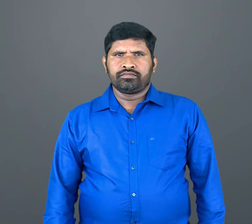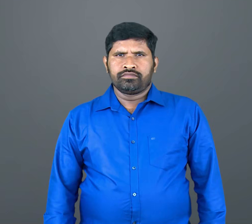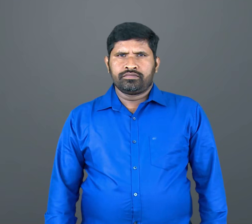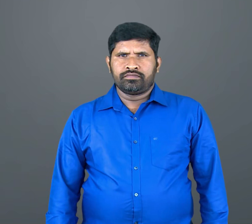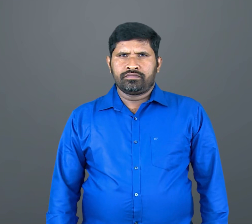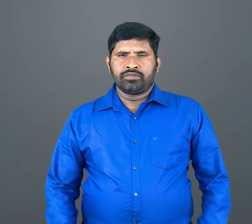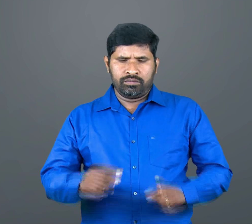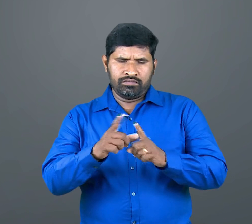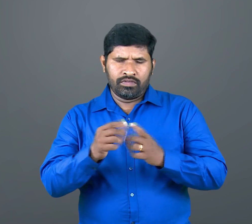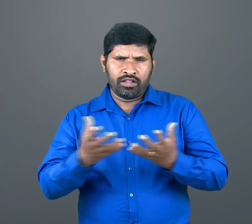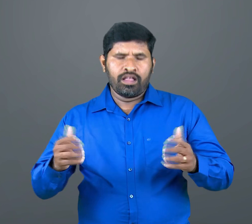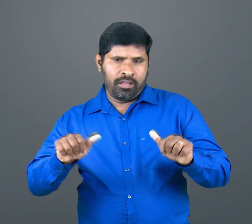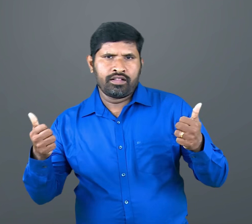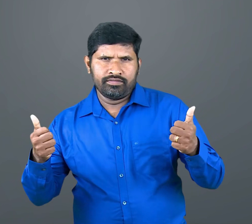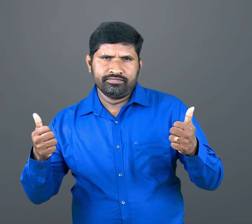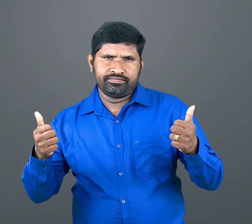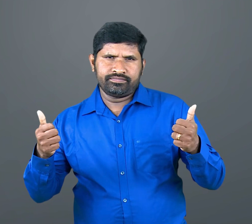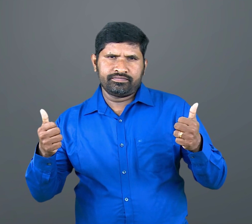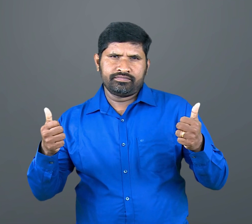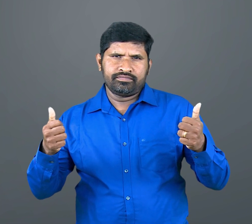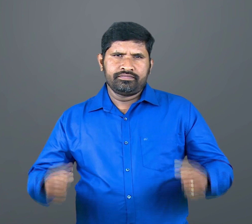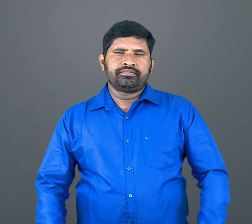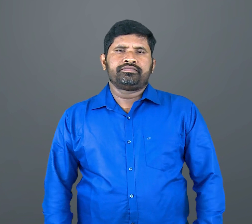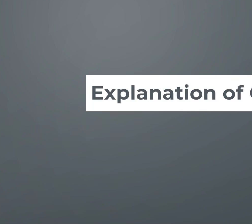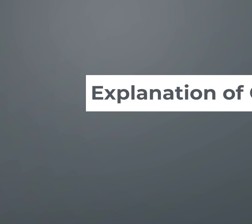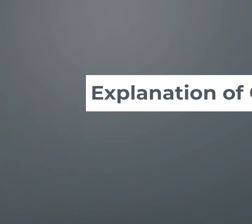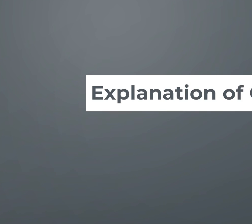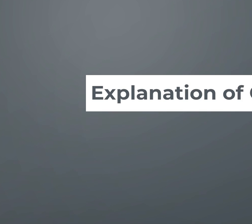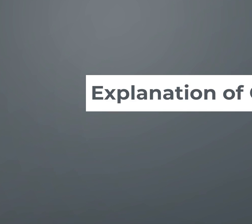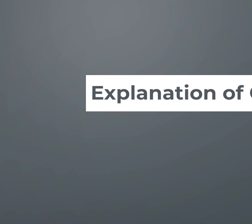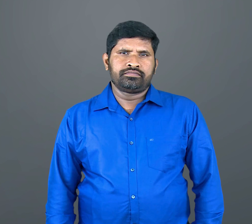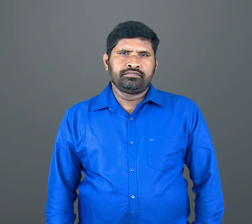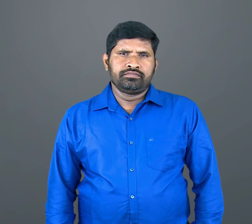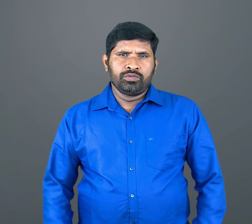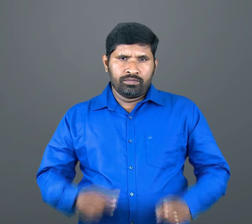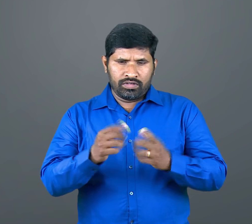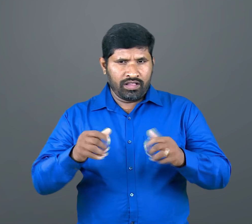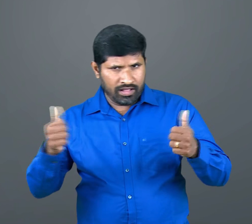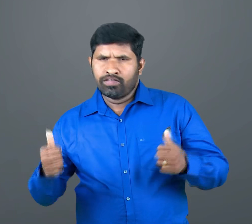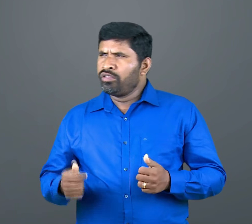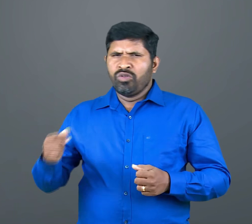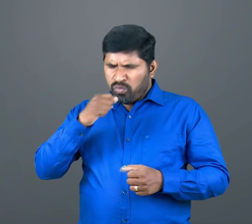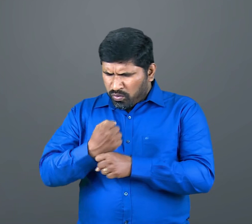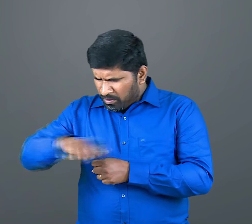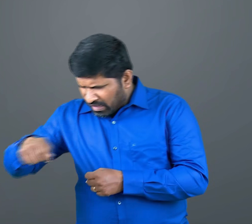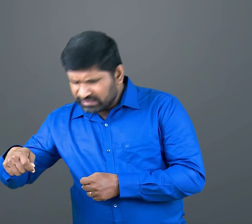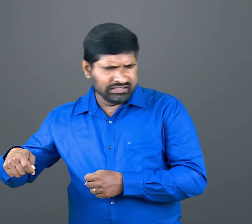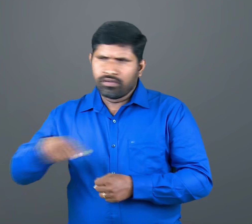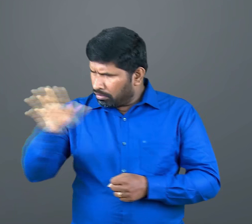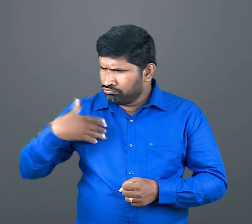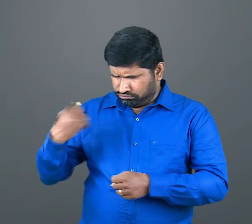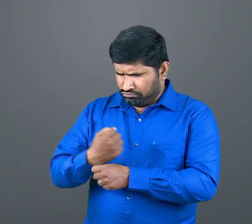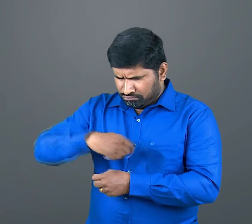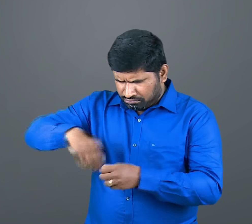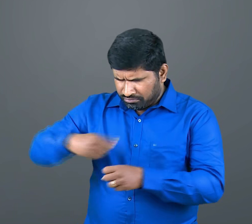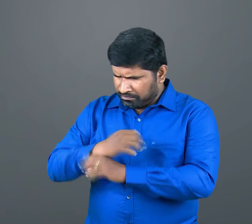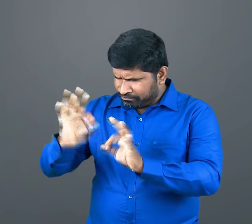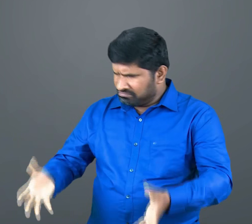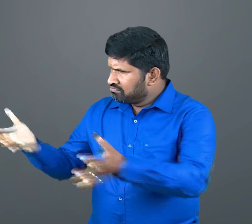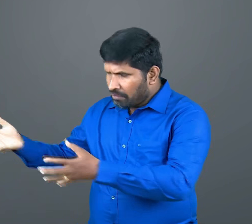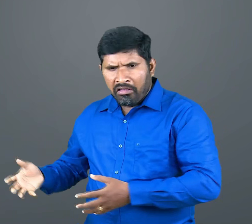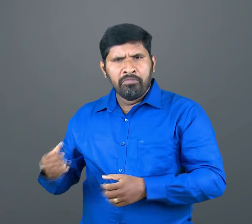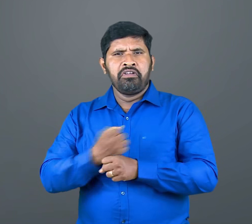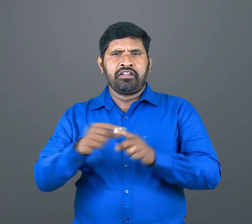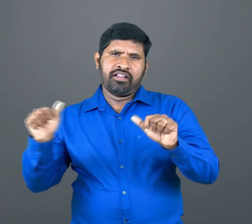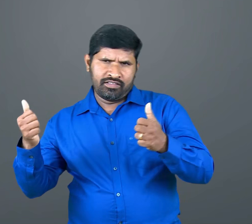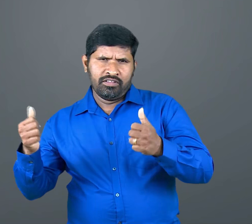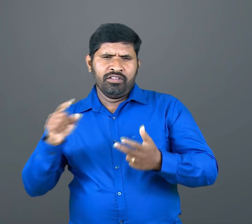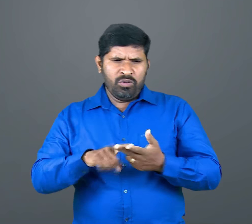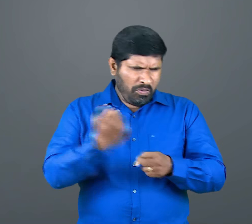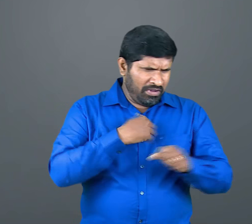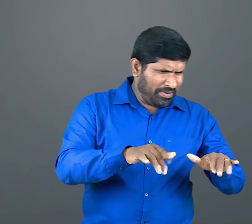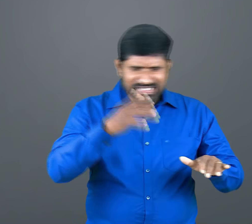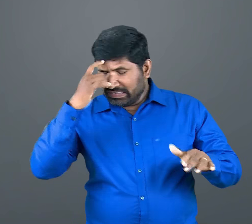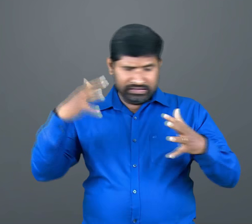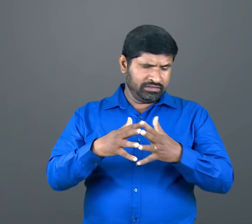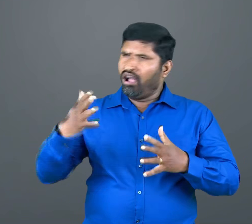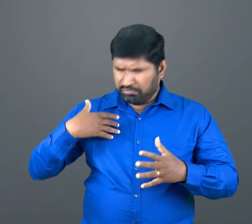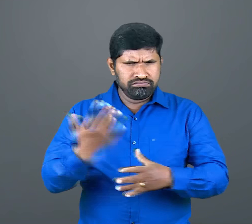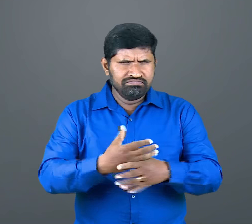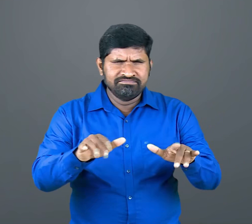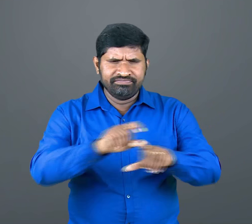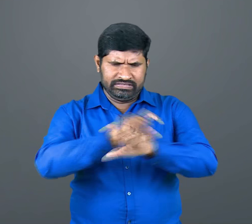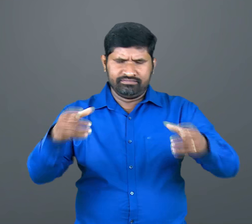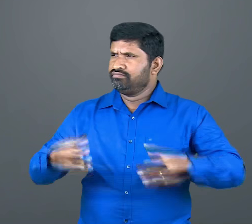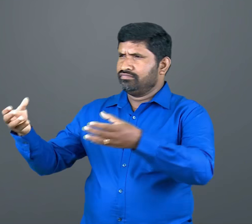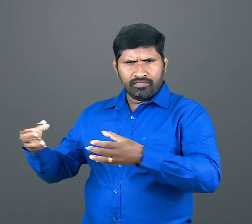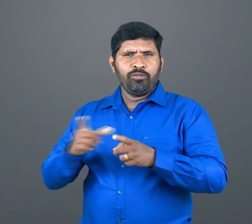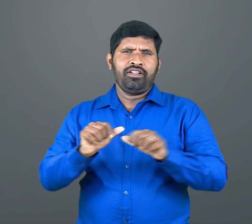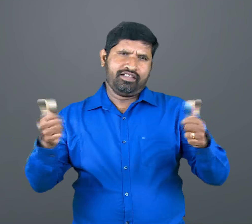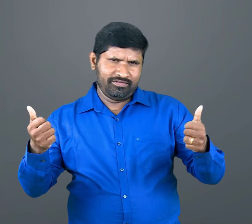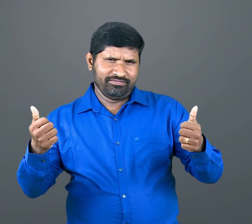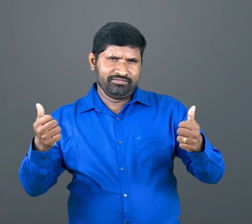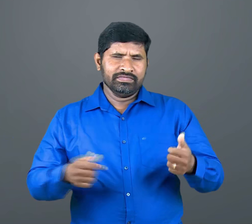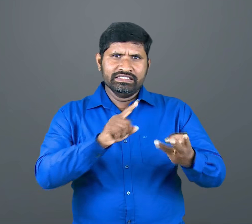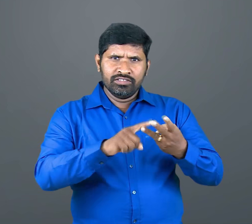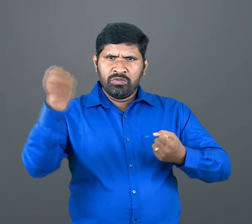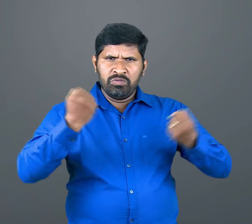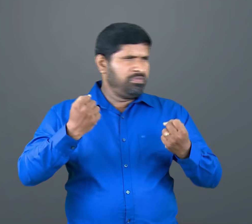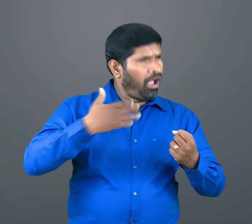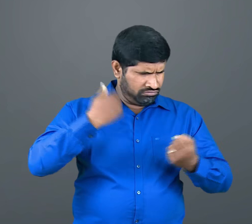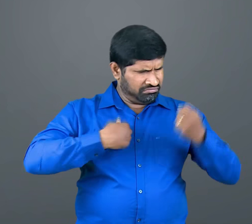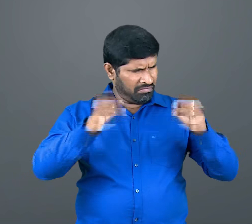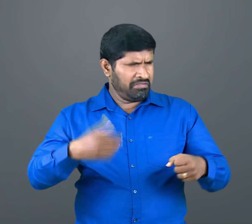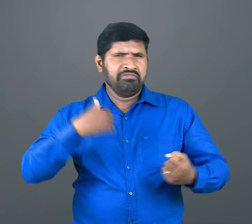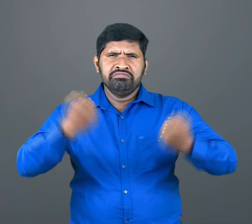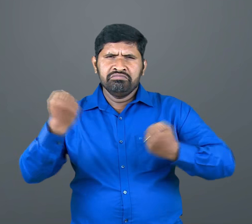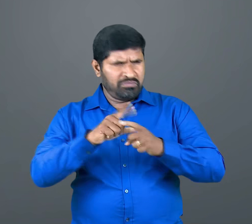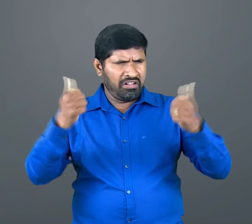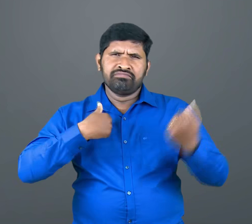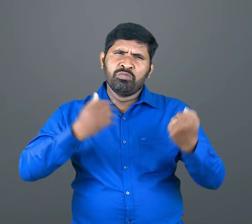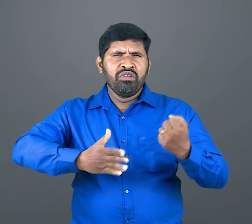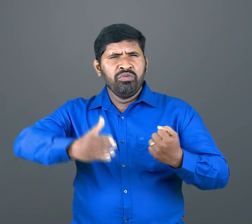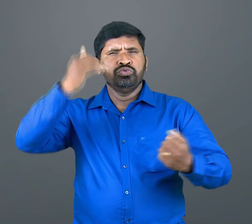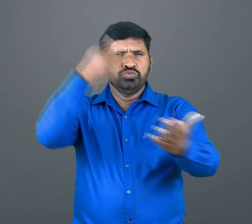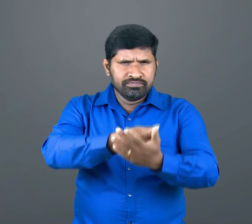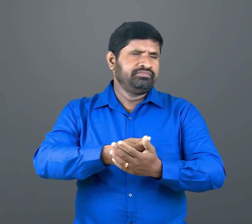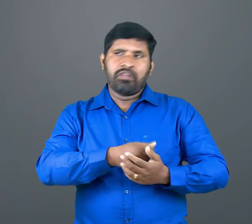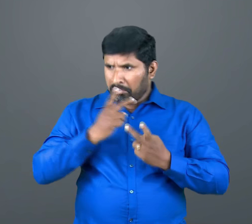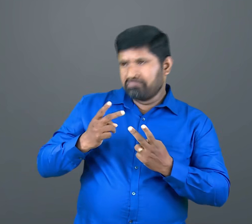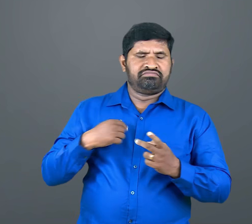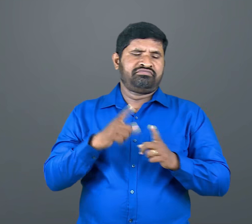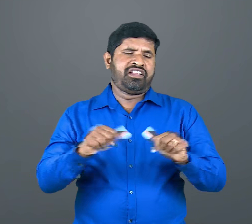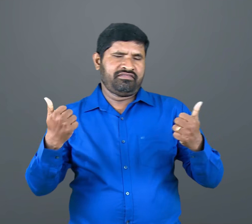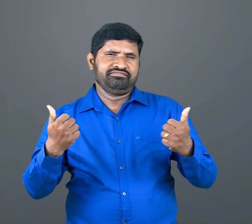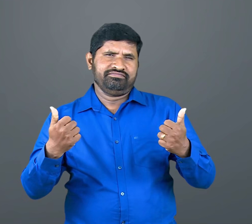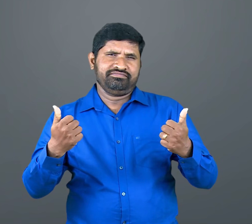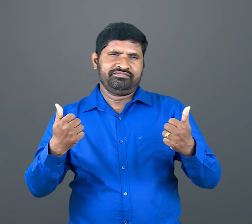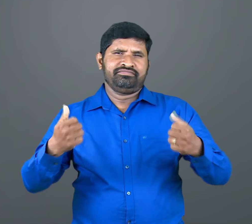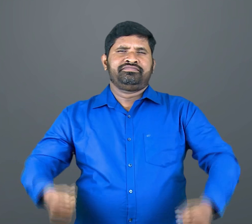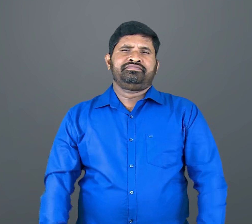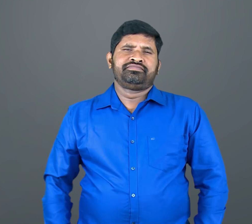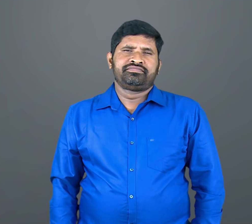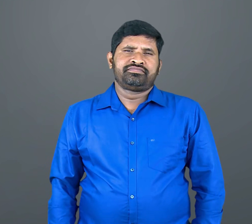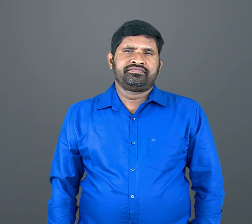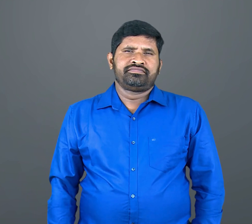Capability